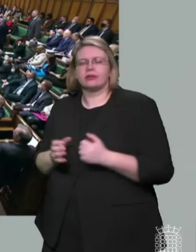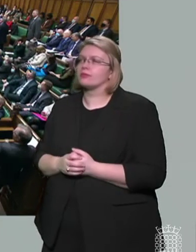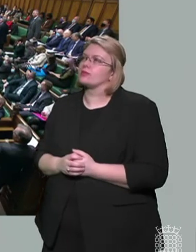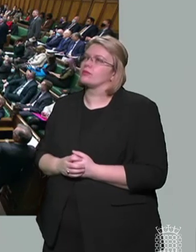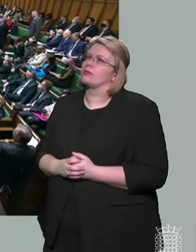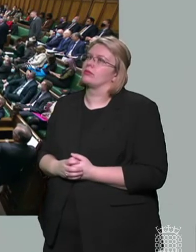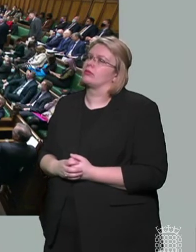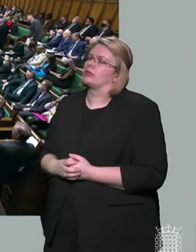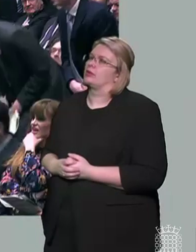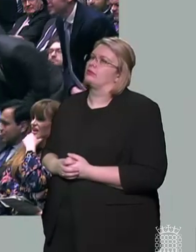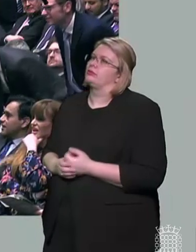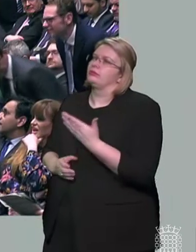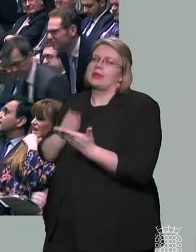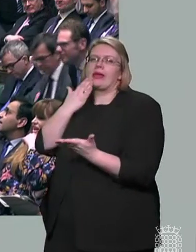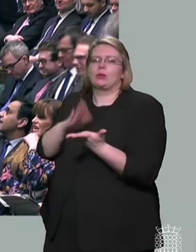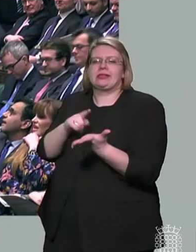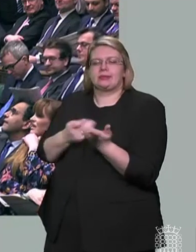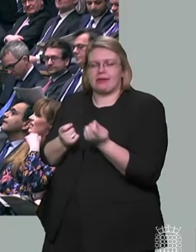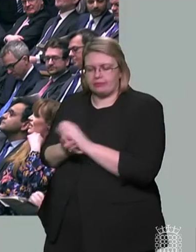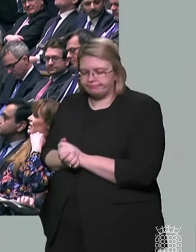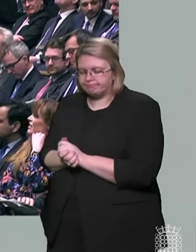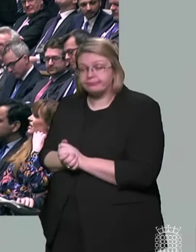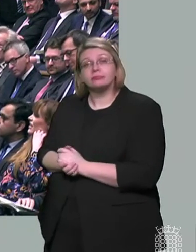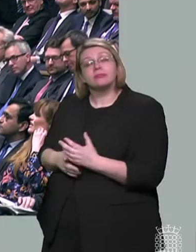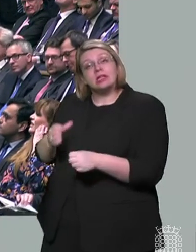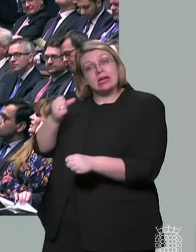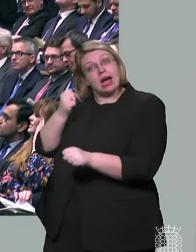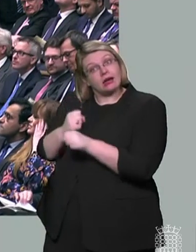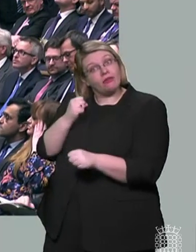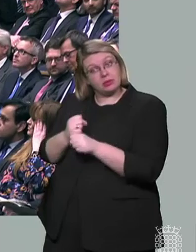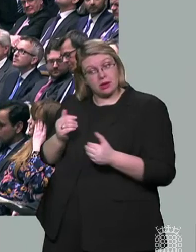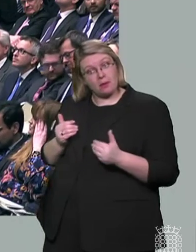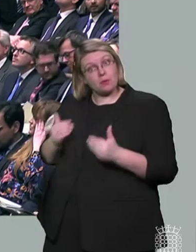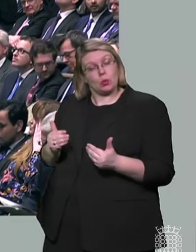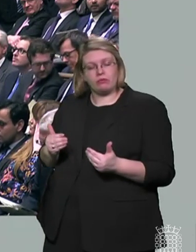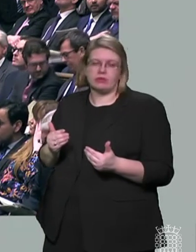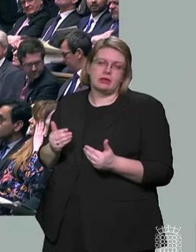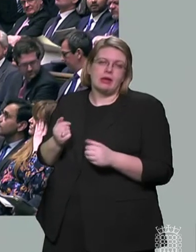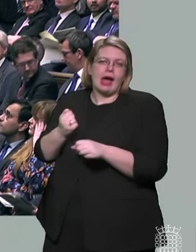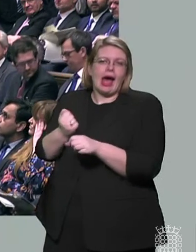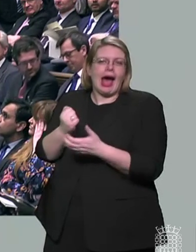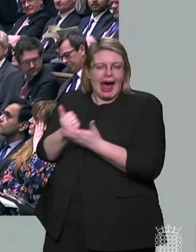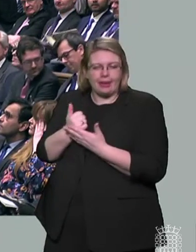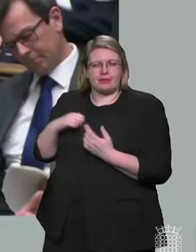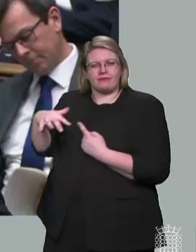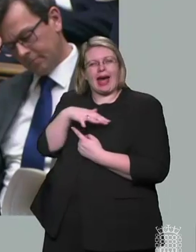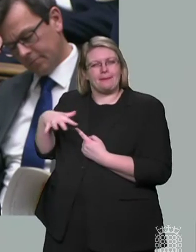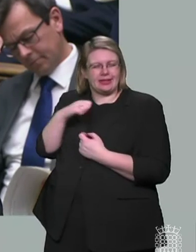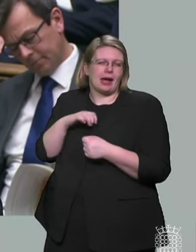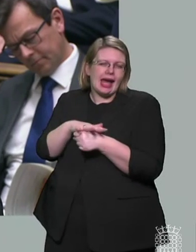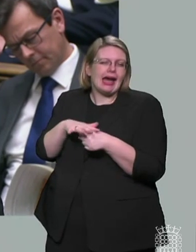7. I welcome the steps that the Government are taking this year to help hard-working families in Orpington with their energy bills.